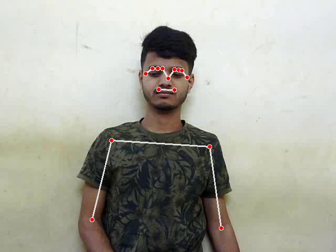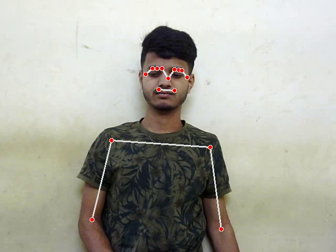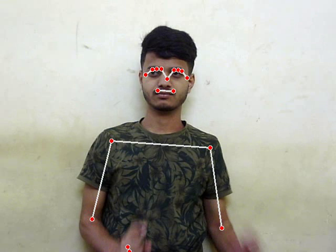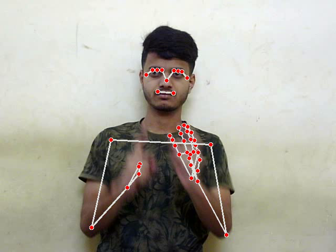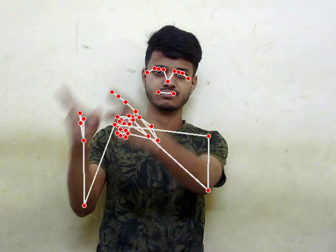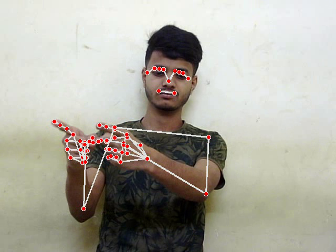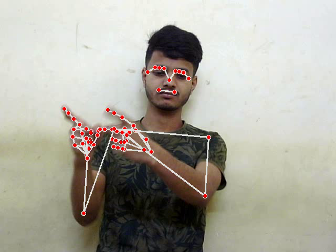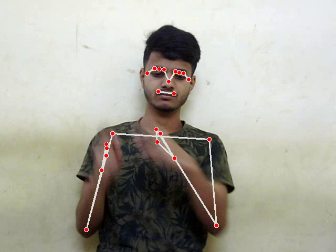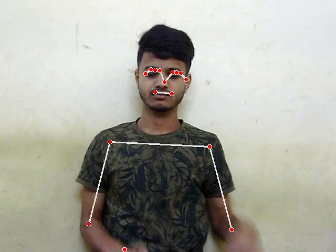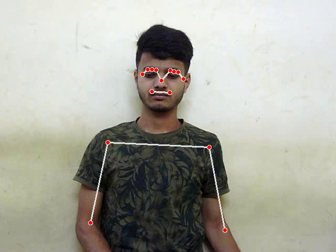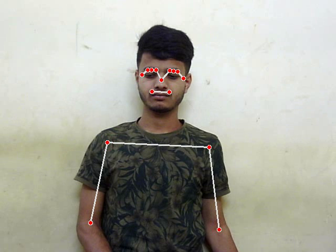go